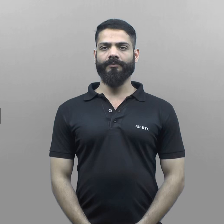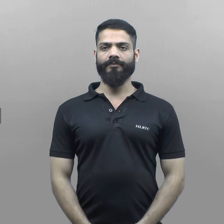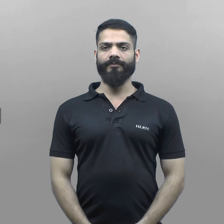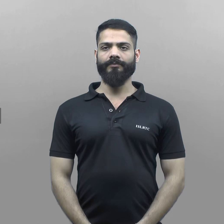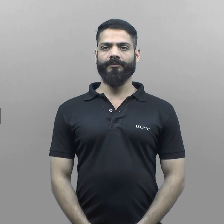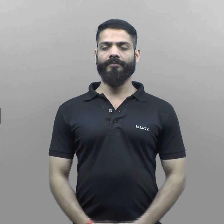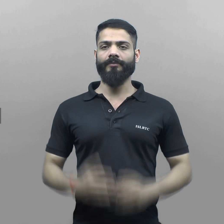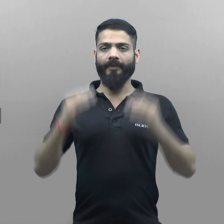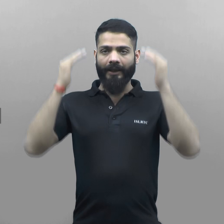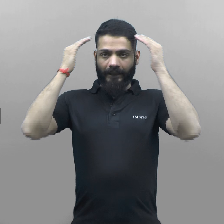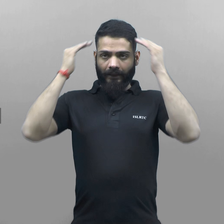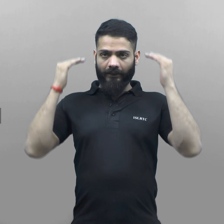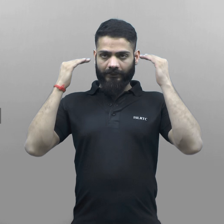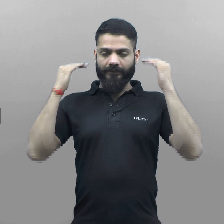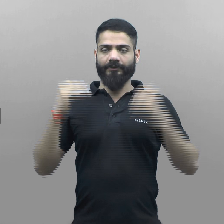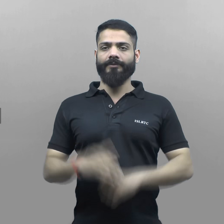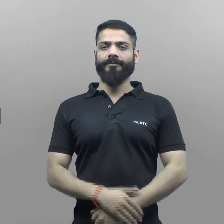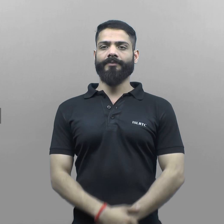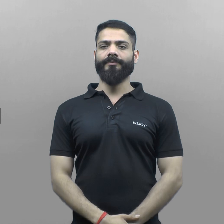Nurses